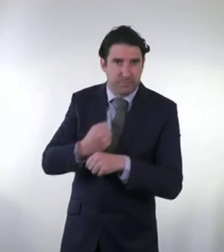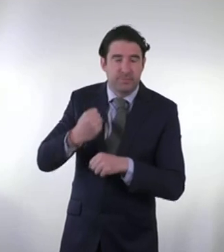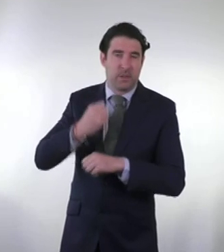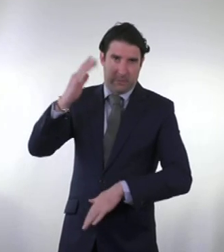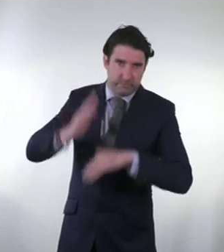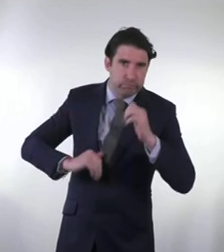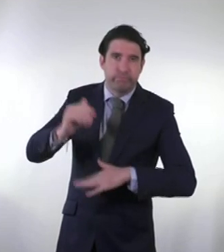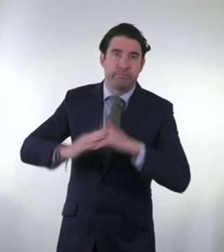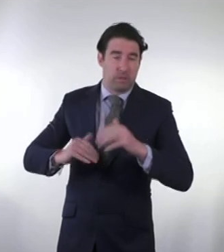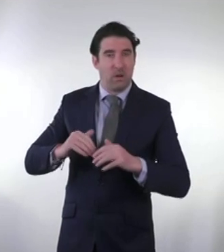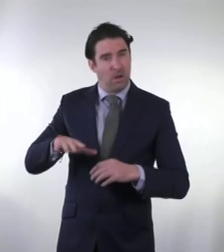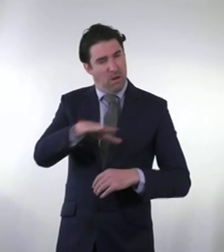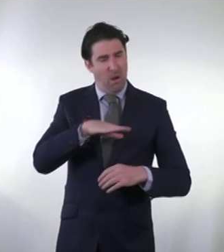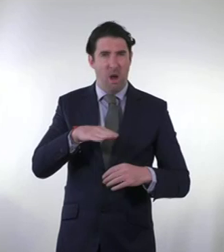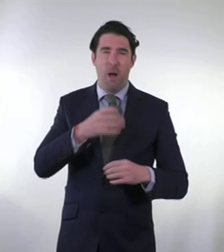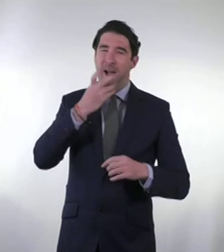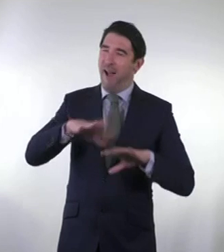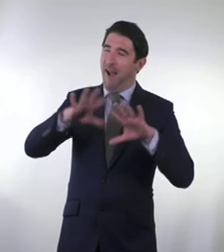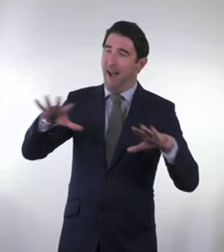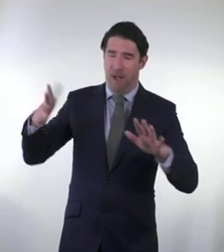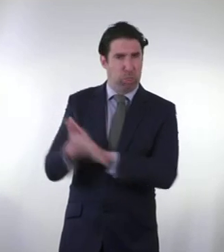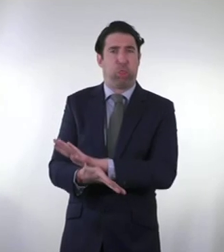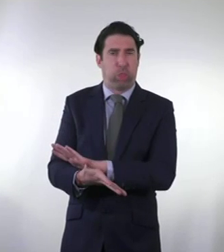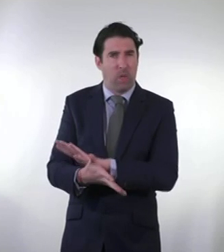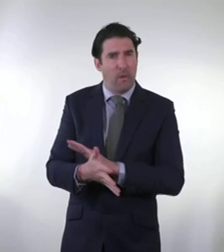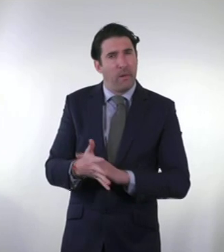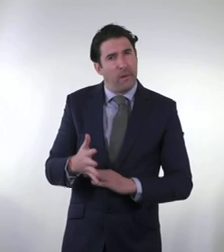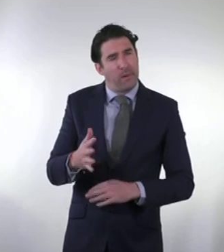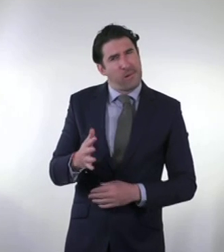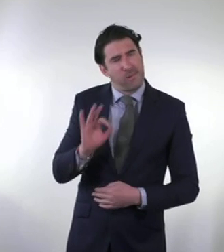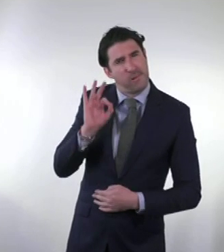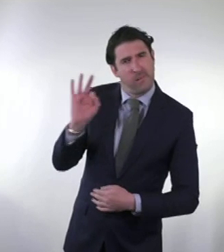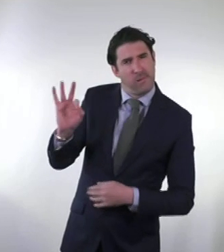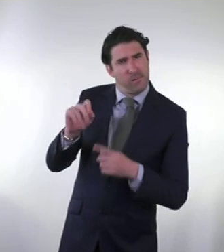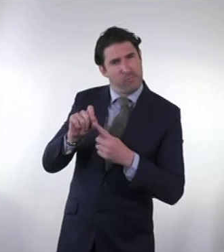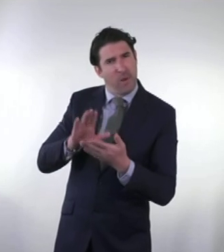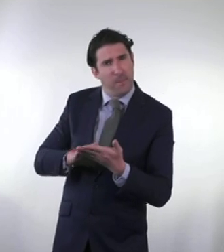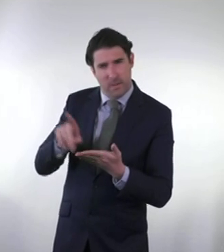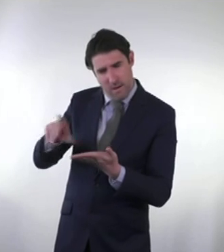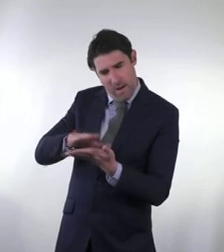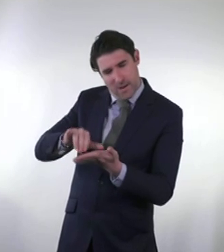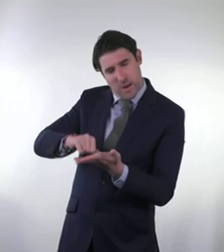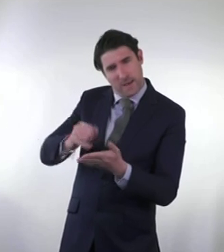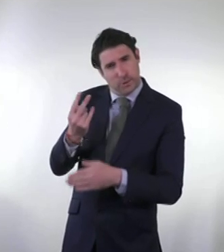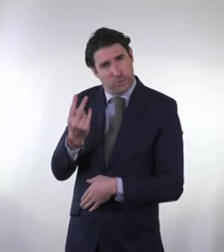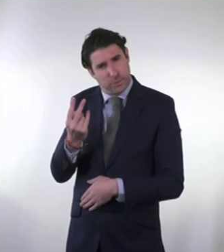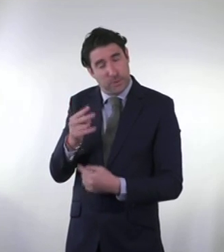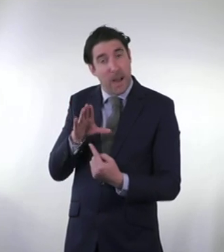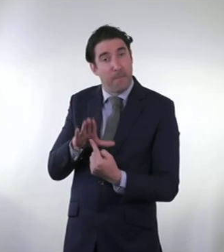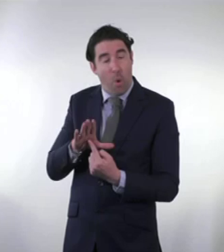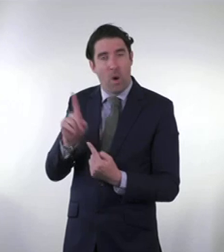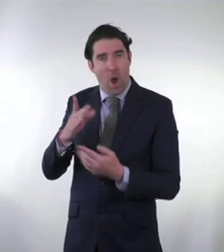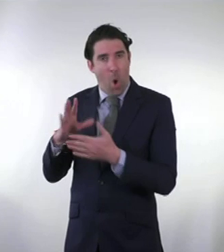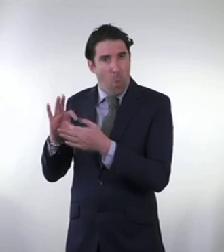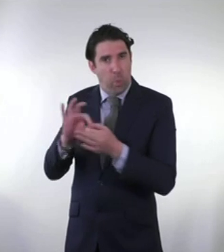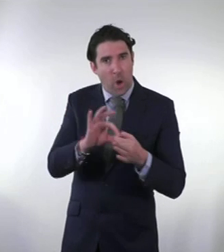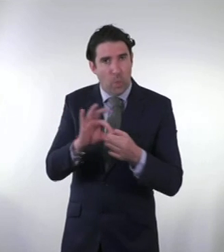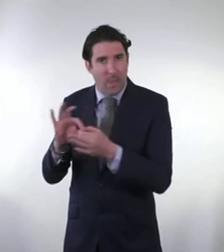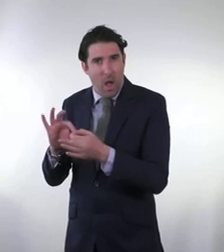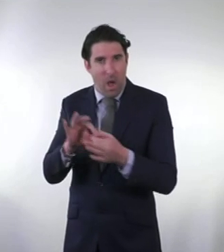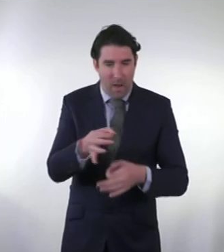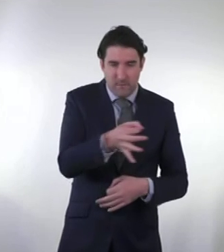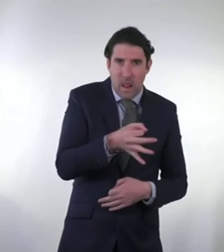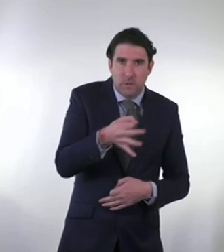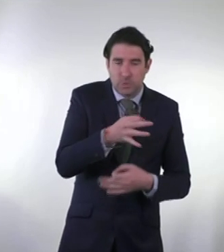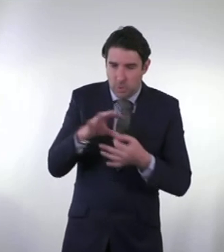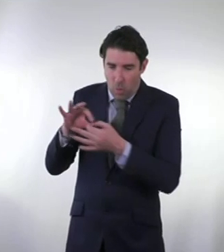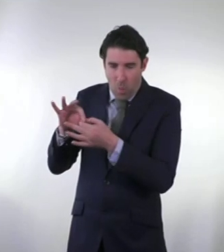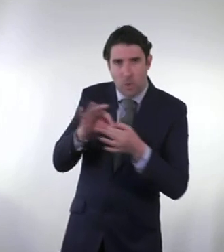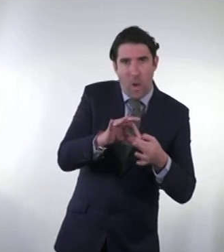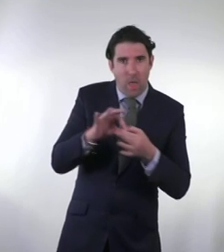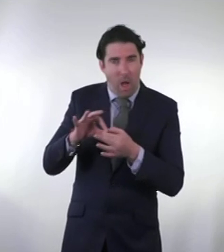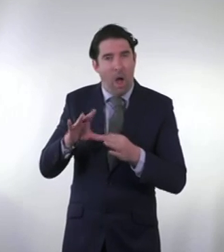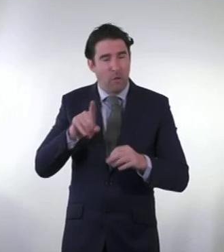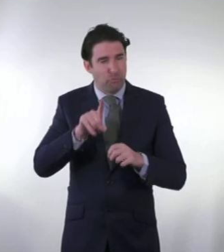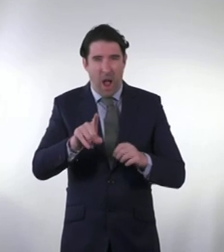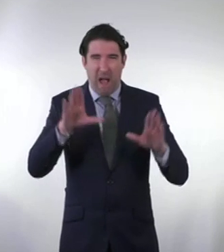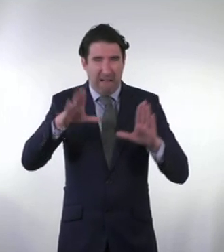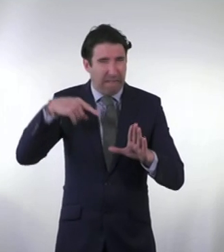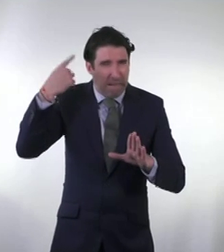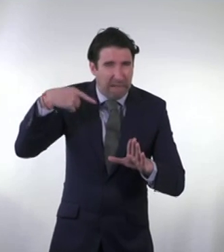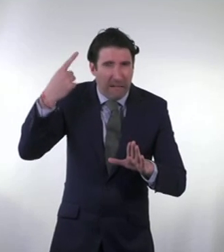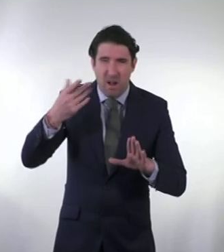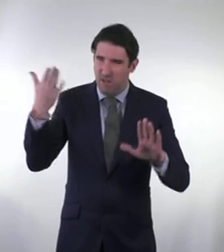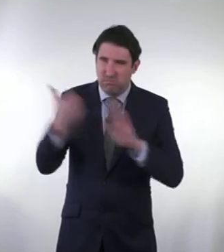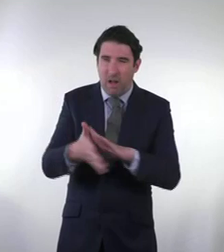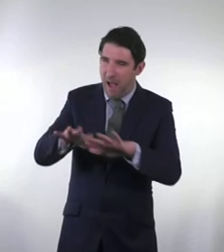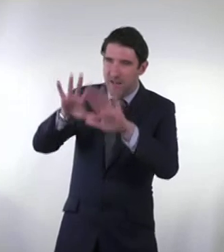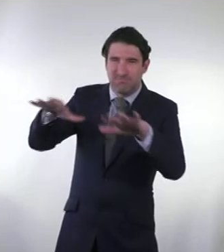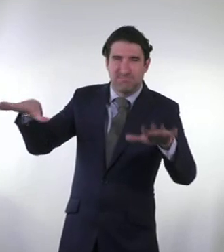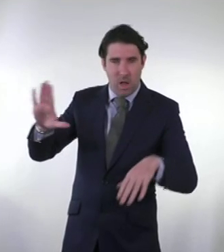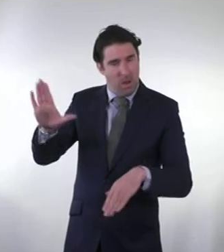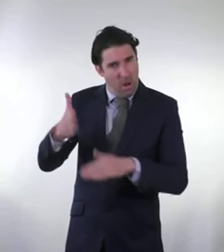Does my right hon. Friend agree with that decision? If so, will he ensure that HS2 Ltd and its contractors works constructively with the Wendover HS2 Action Group to minimise noise pollution and avoid damaging the aquifer by other means?